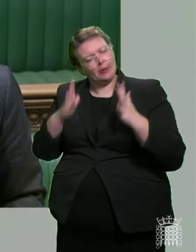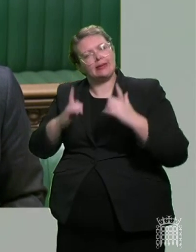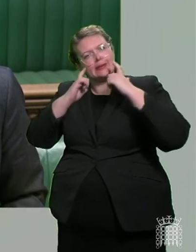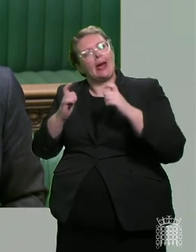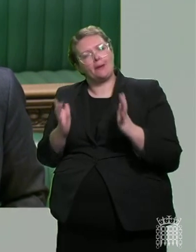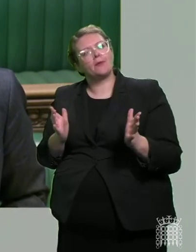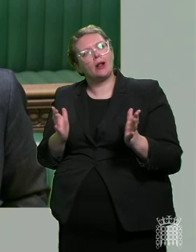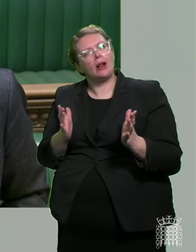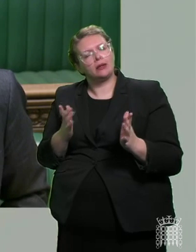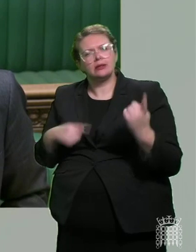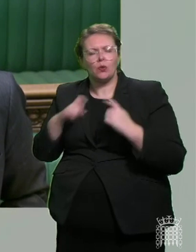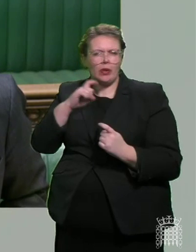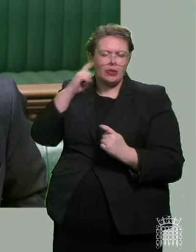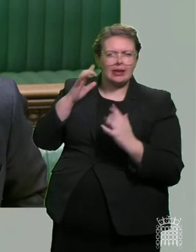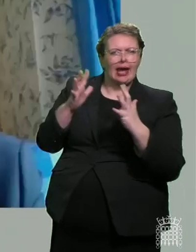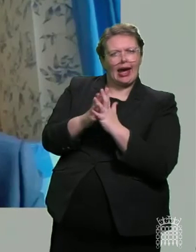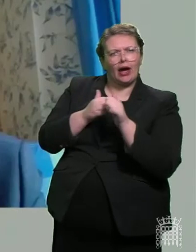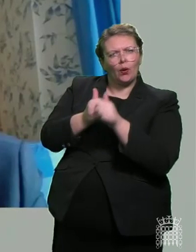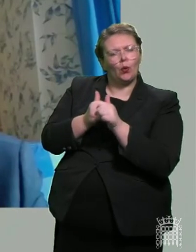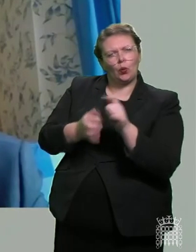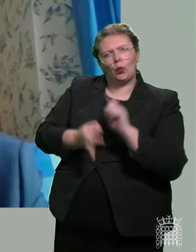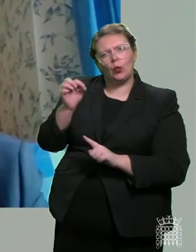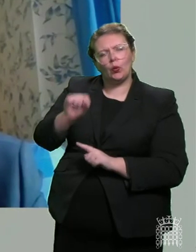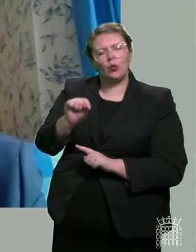Don’t forget that the Prime Minister is asking the country to get together and clap at six o’clock.